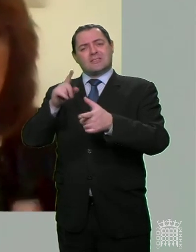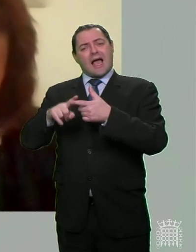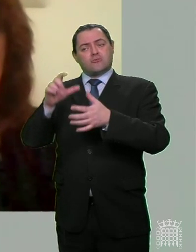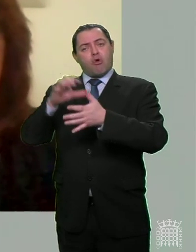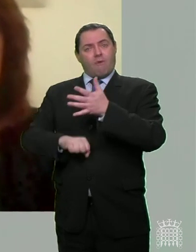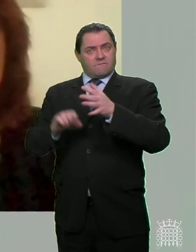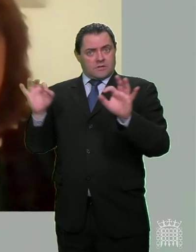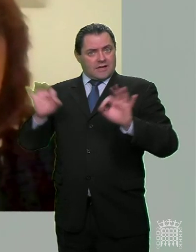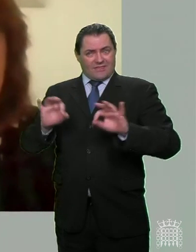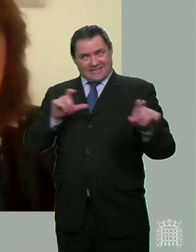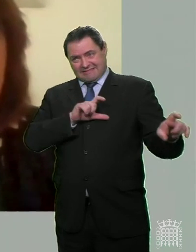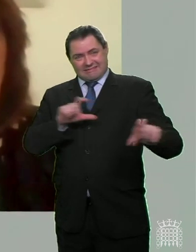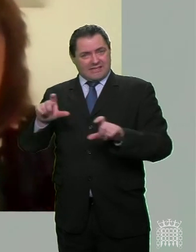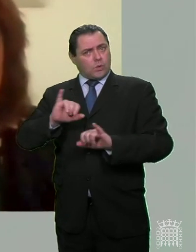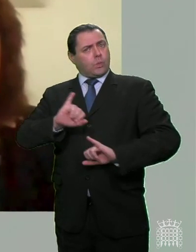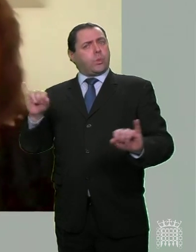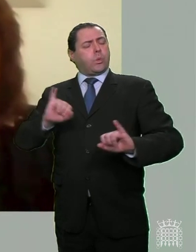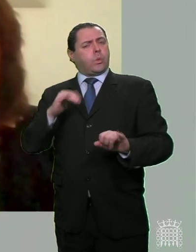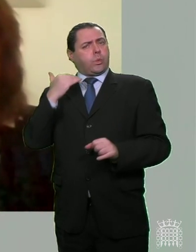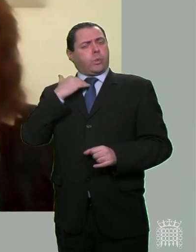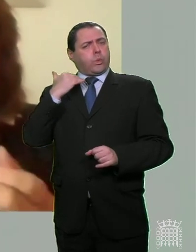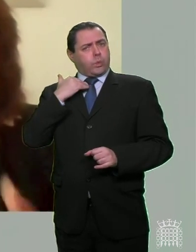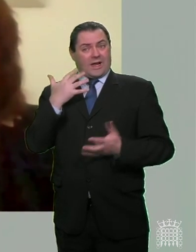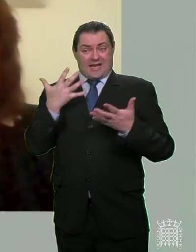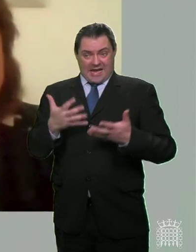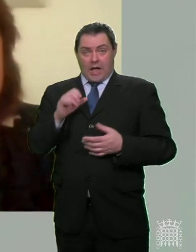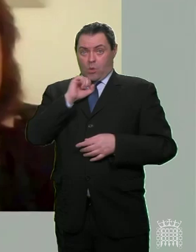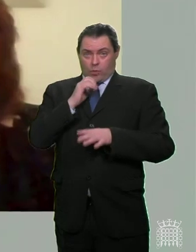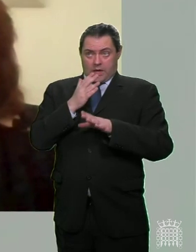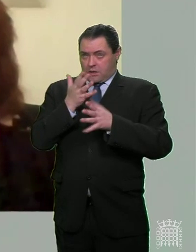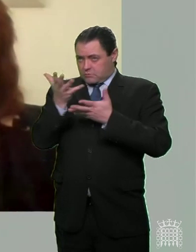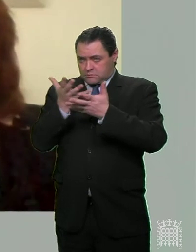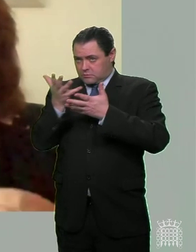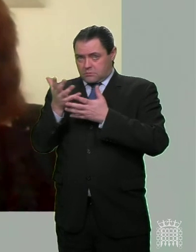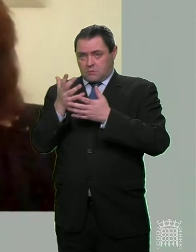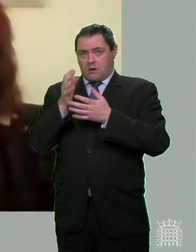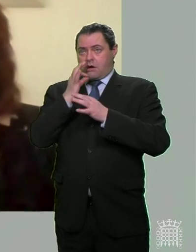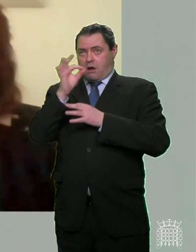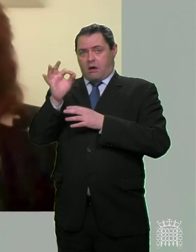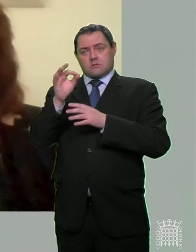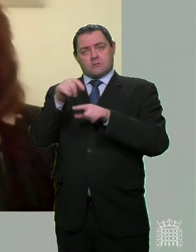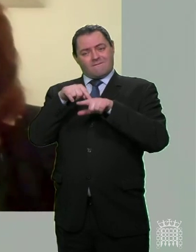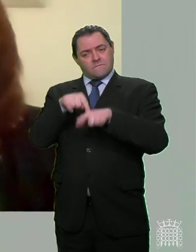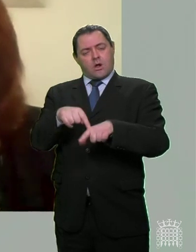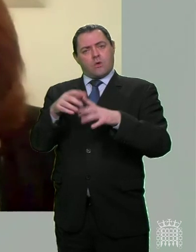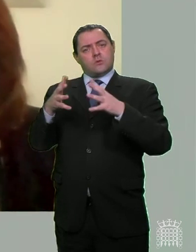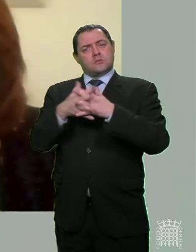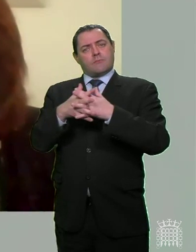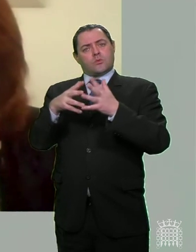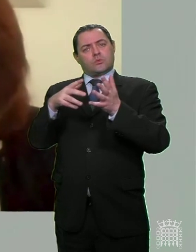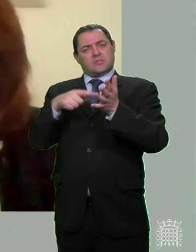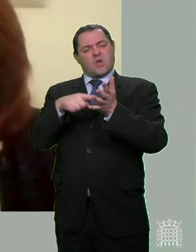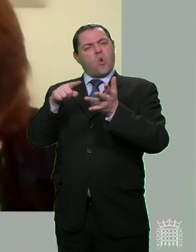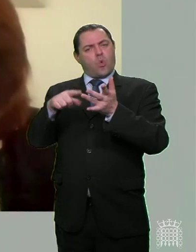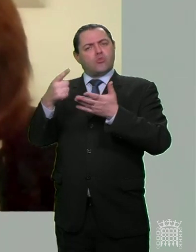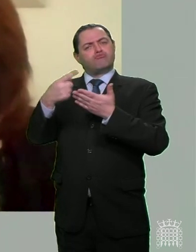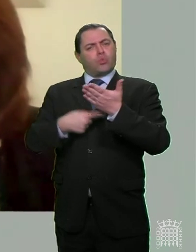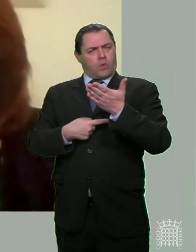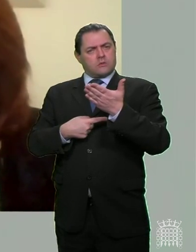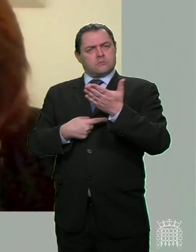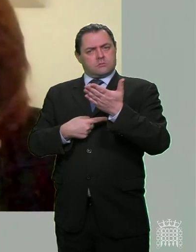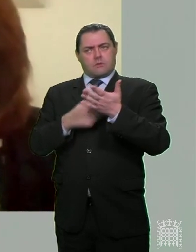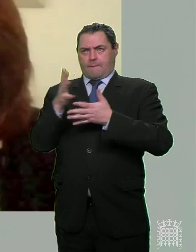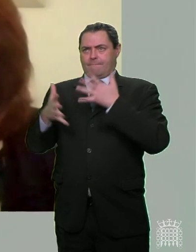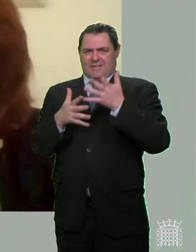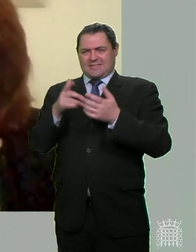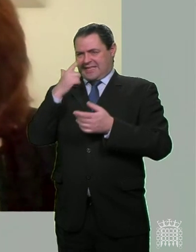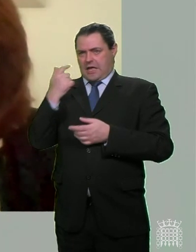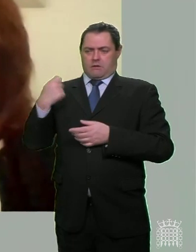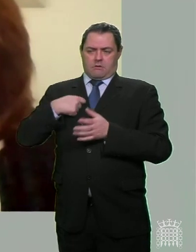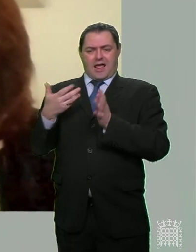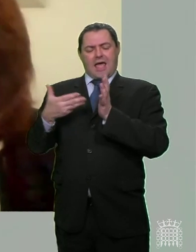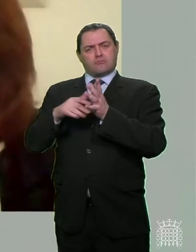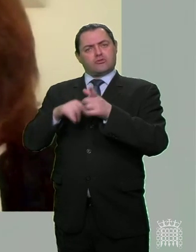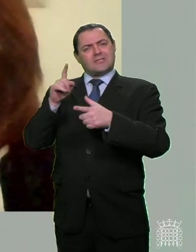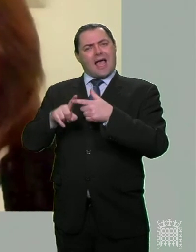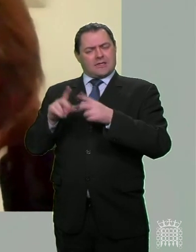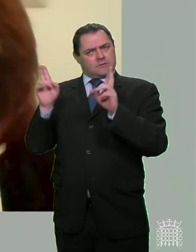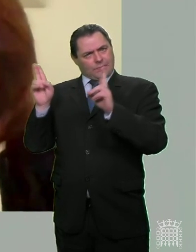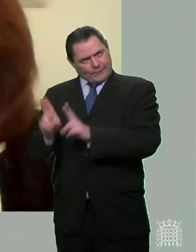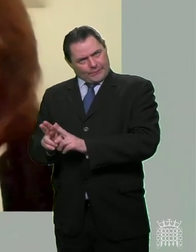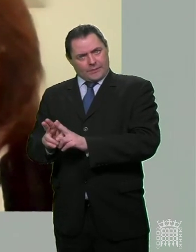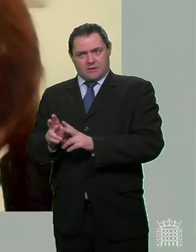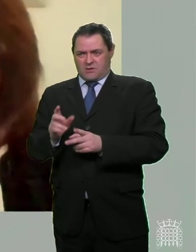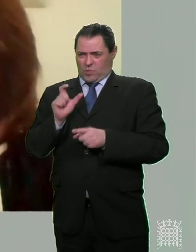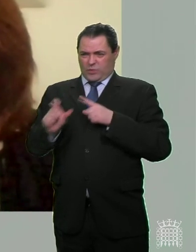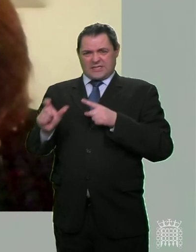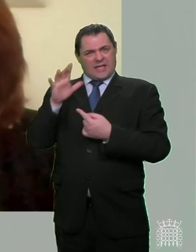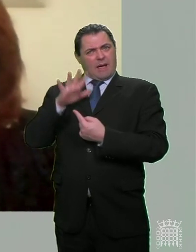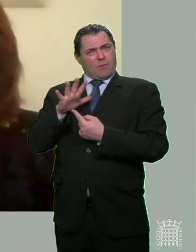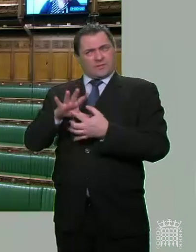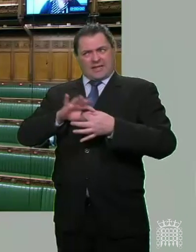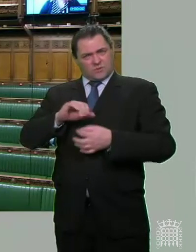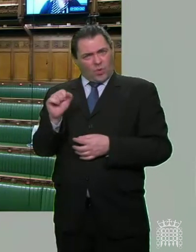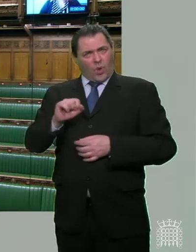So will the Prime Minister commit to working urgently with the Department for Business, Energy and Industrial Strategy to comply with the World Trade Organisation rules that led to the issue, and can he promise that in the Budget his Government will take steps to support this vital industry and employer?